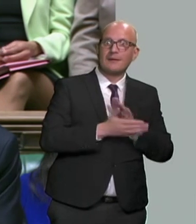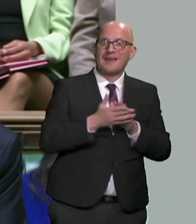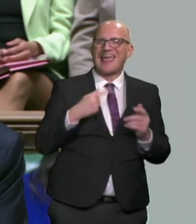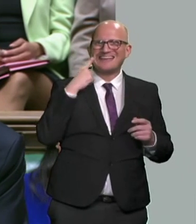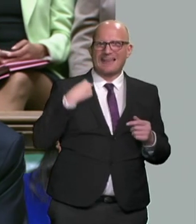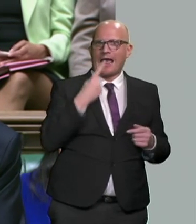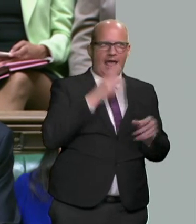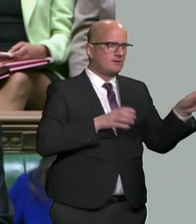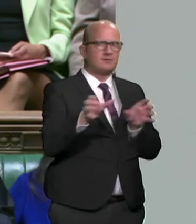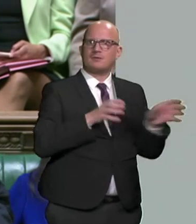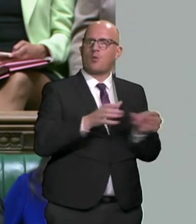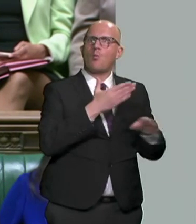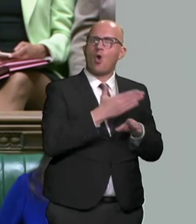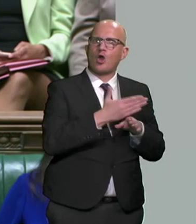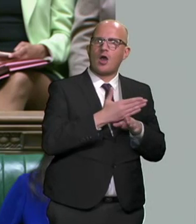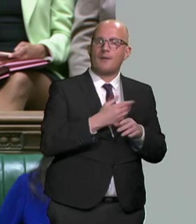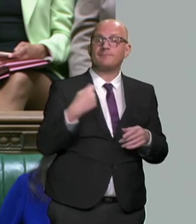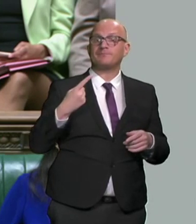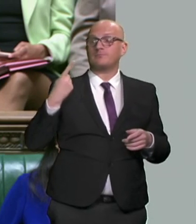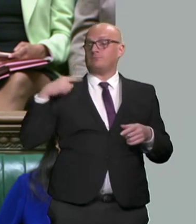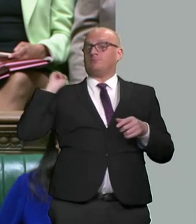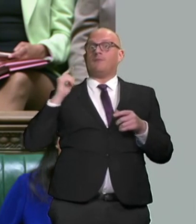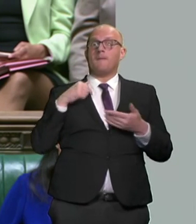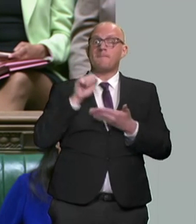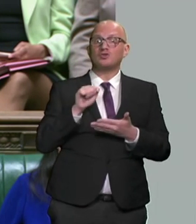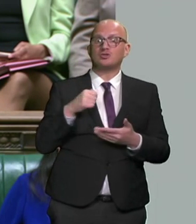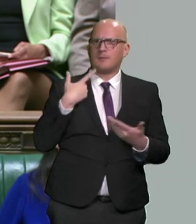In my first Budget two years ago, I increased that allowance.